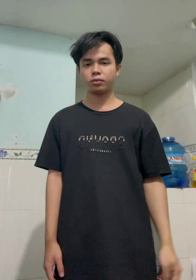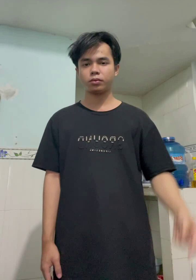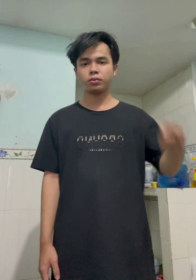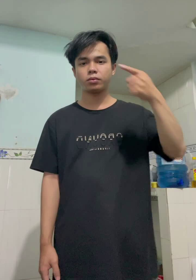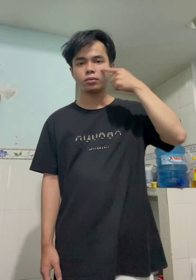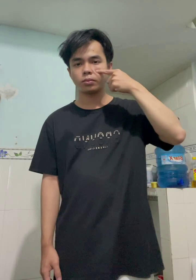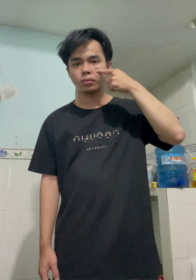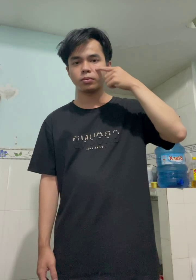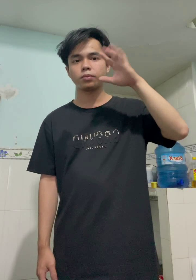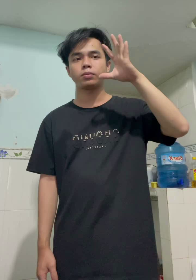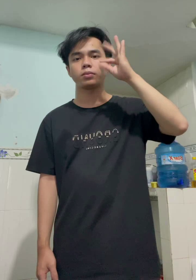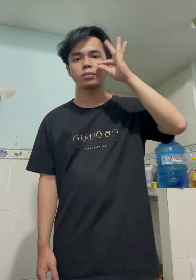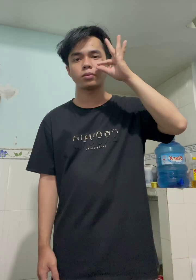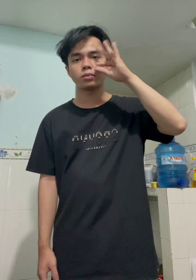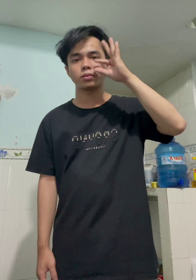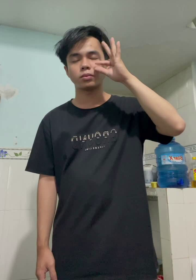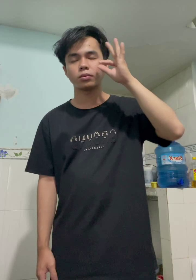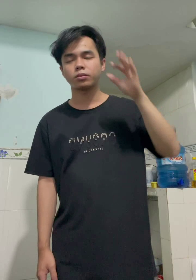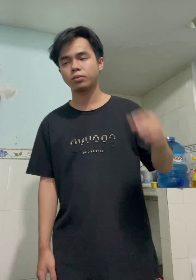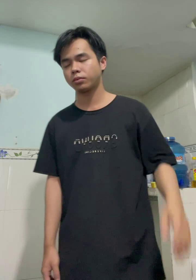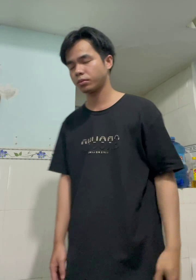lam quen